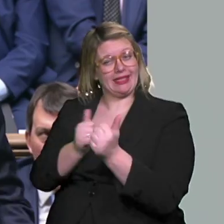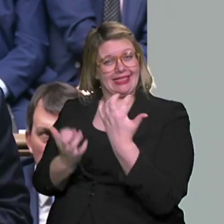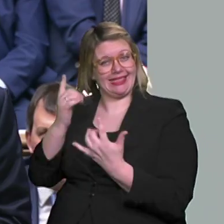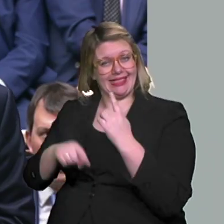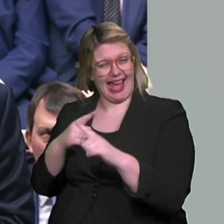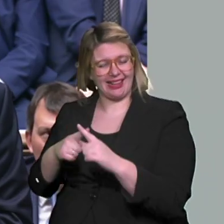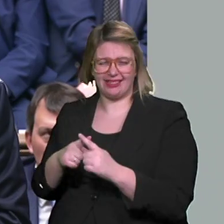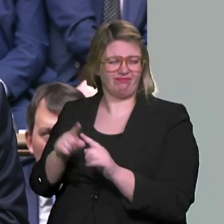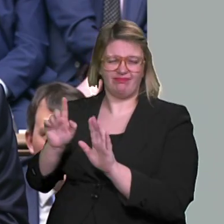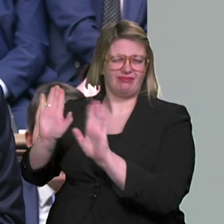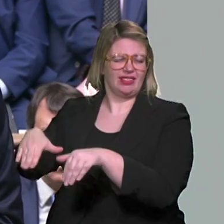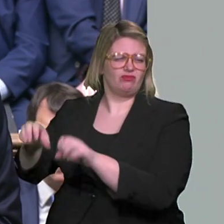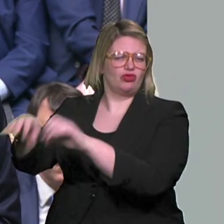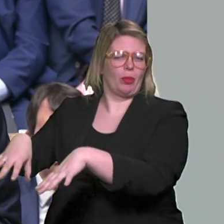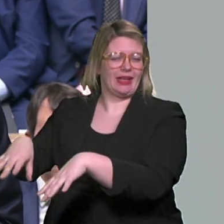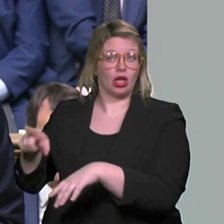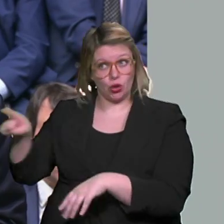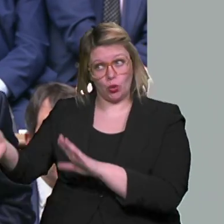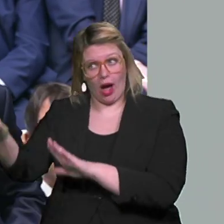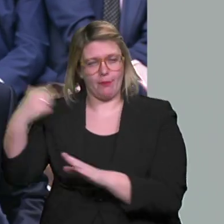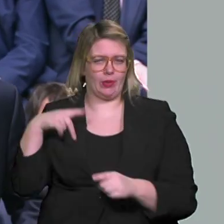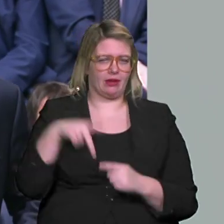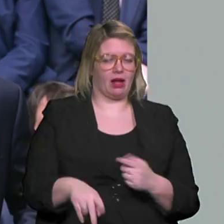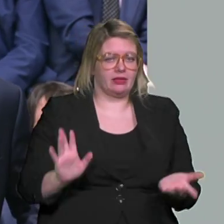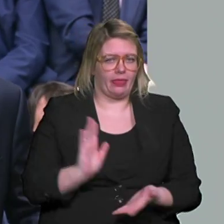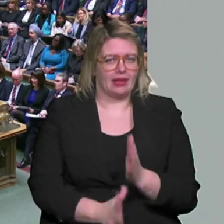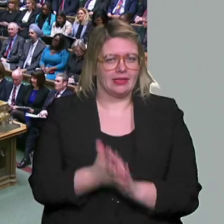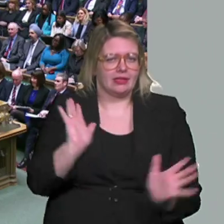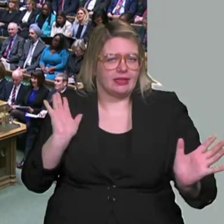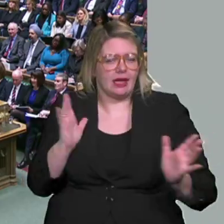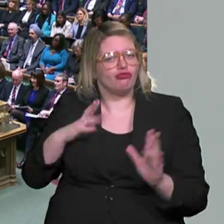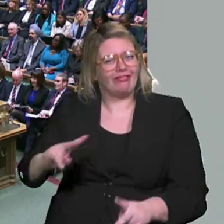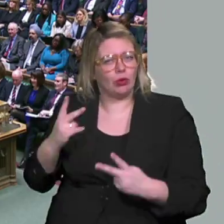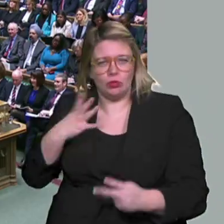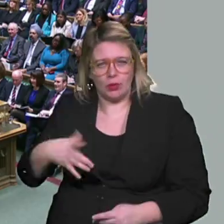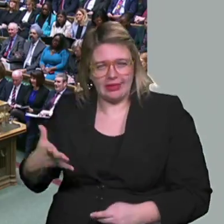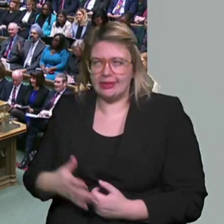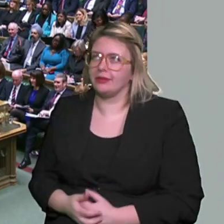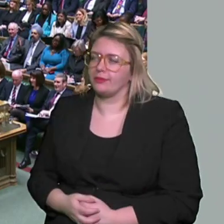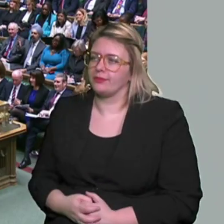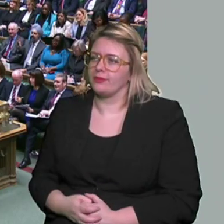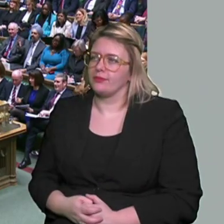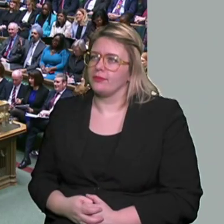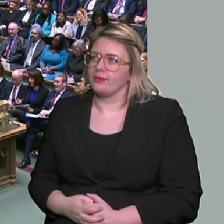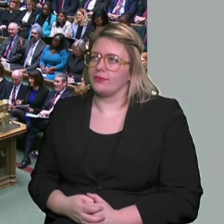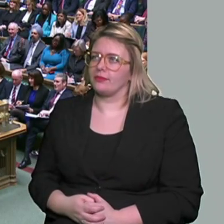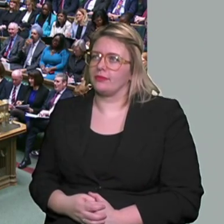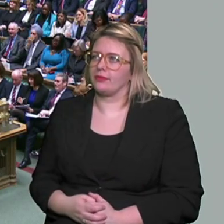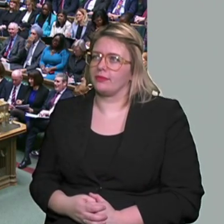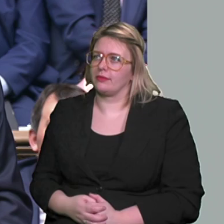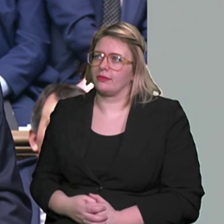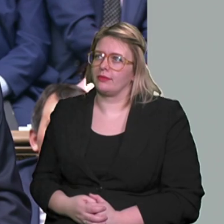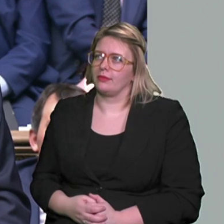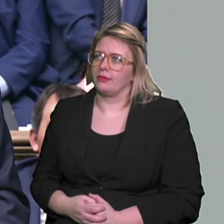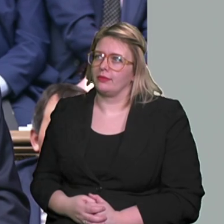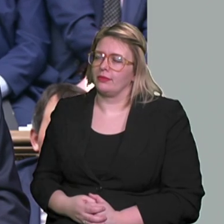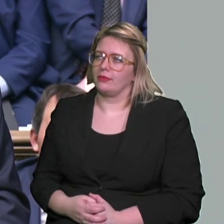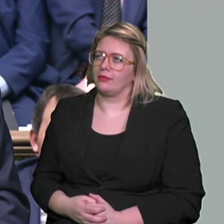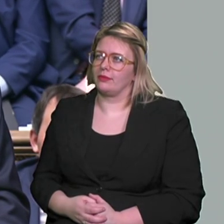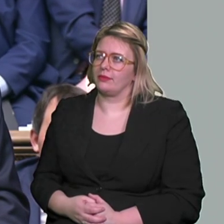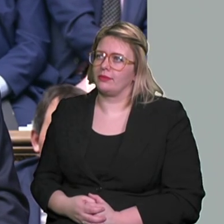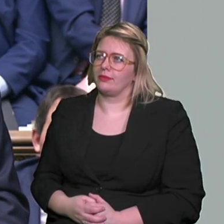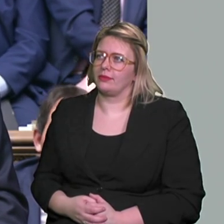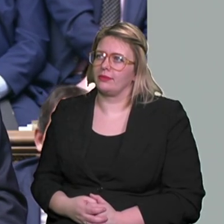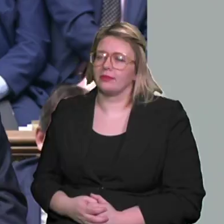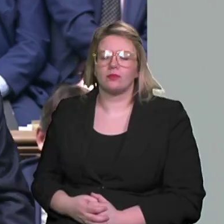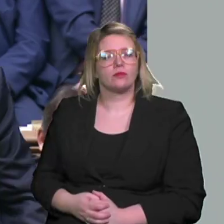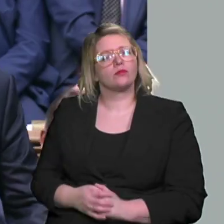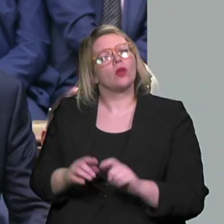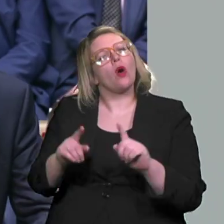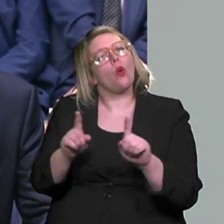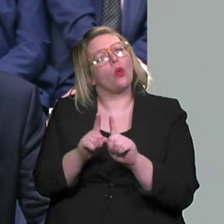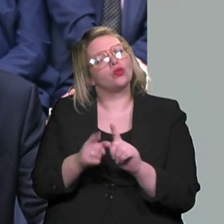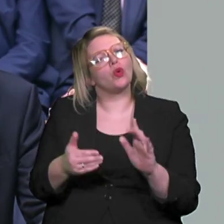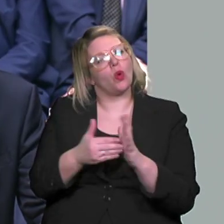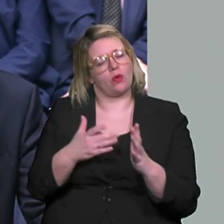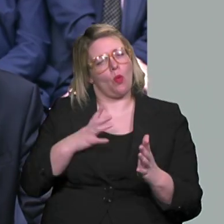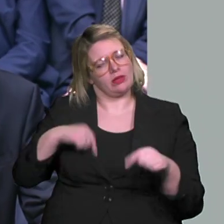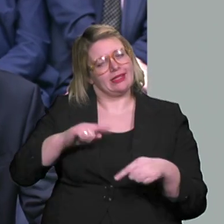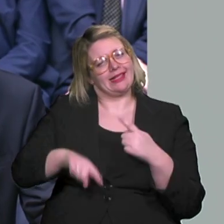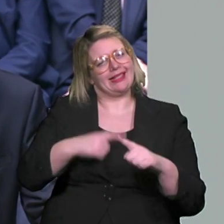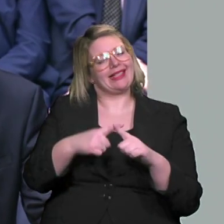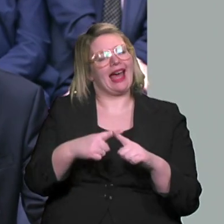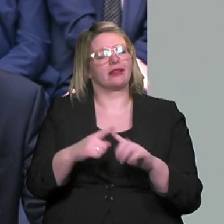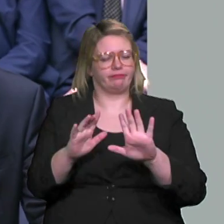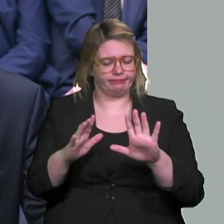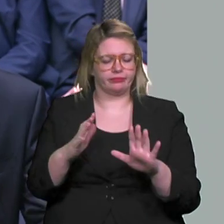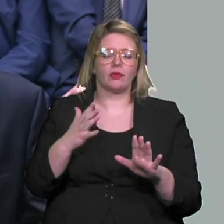Let me save it the bother. It puts them up, and we cut them.